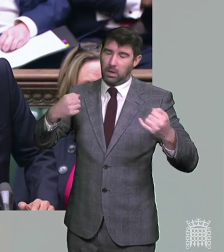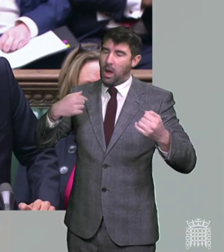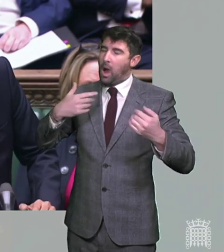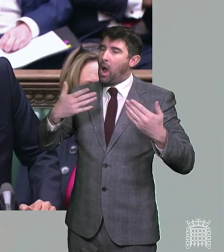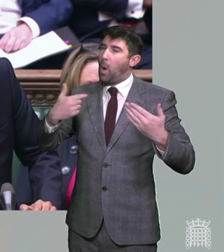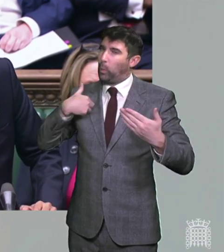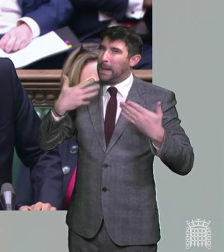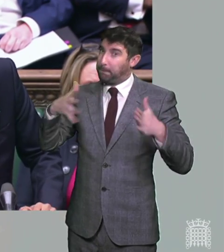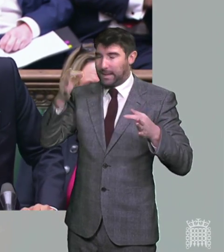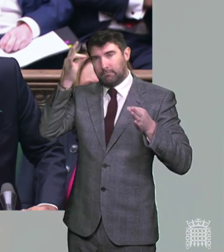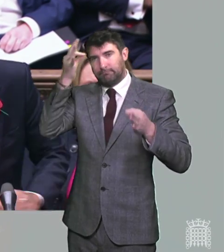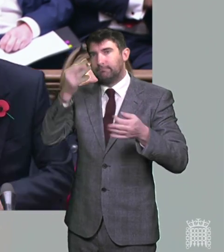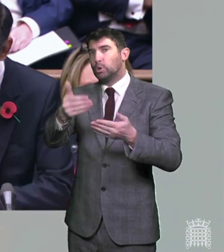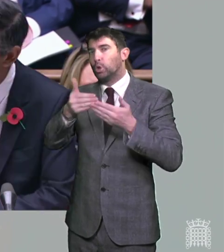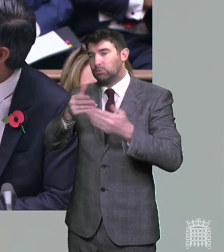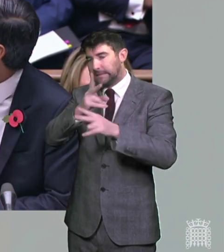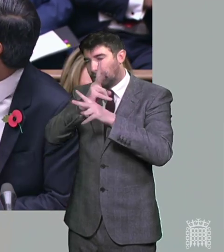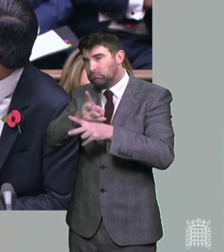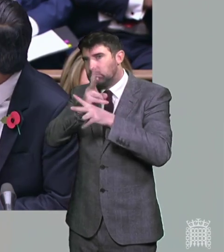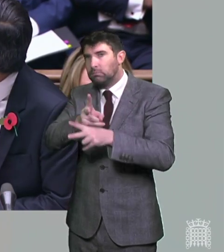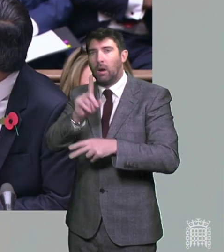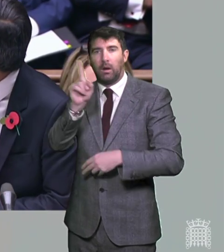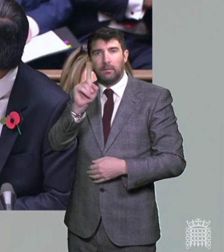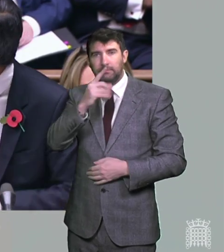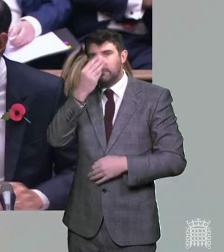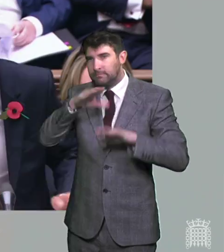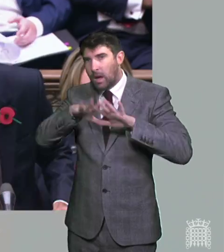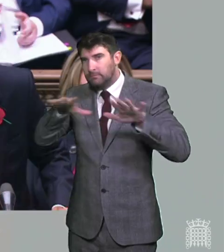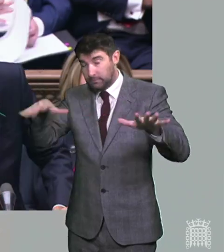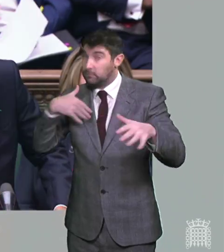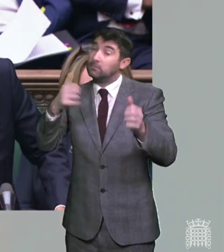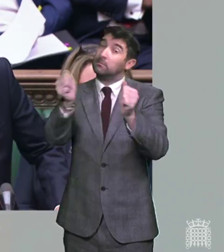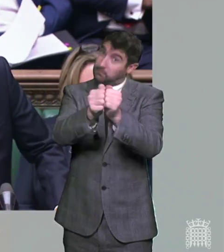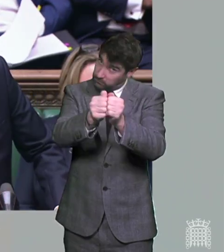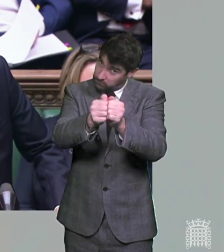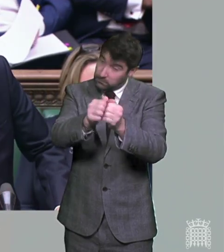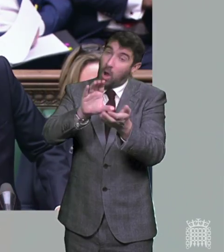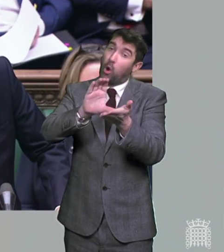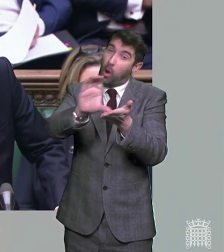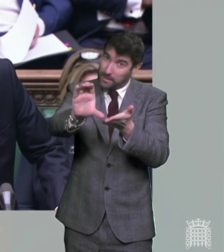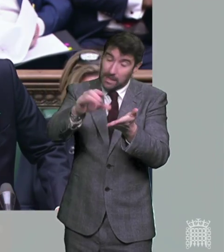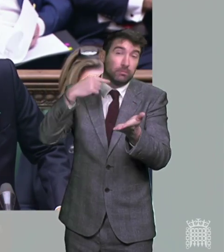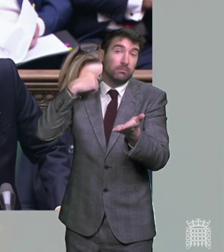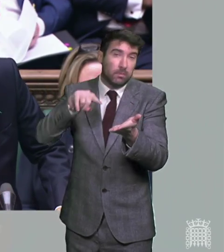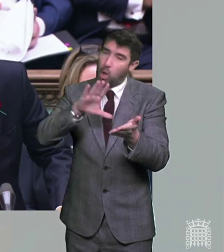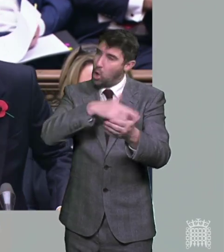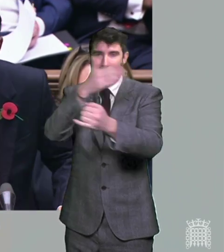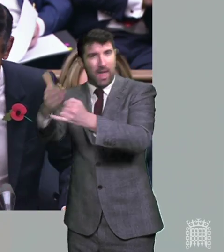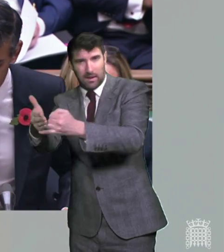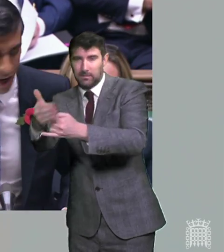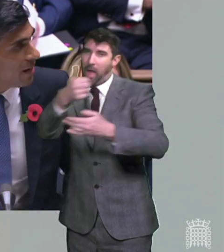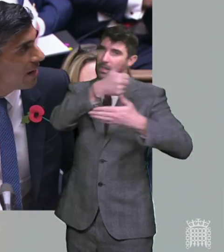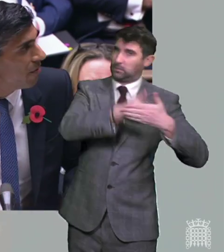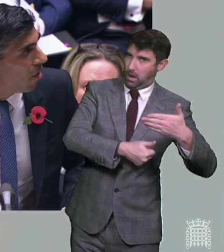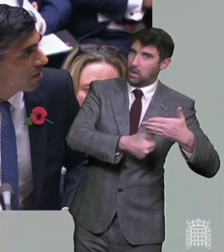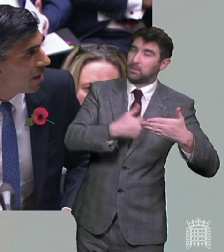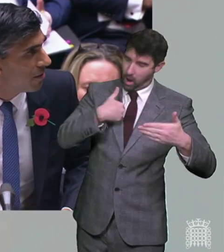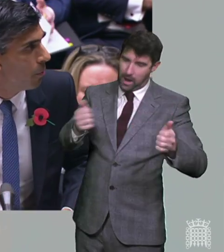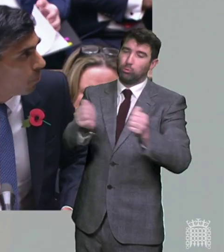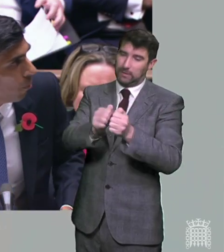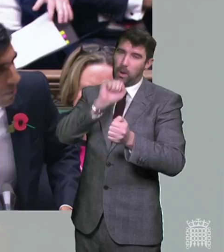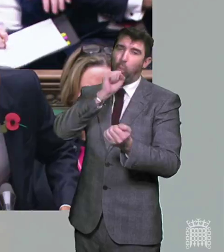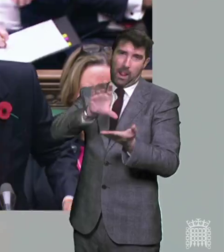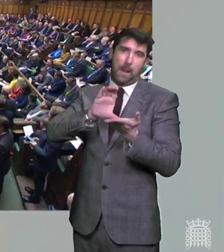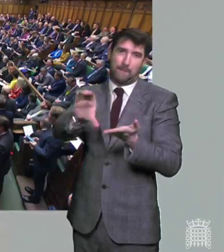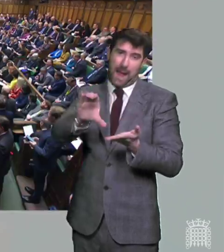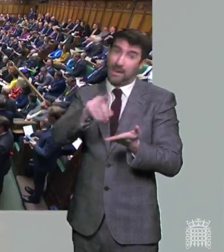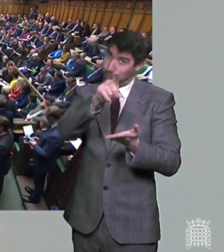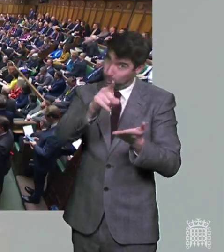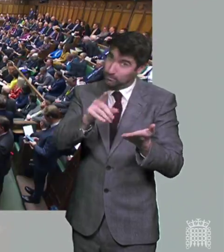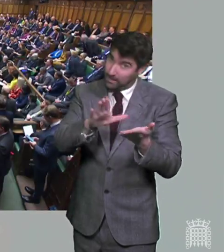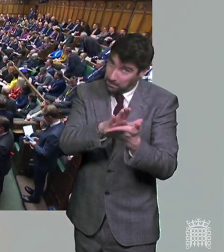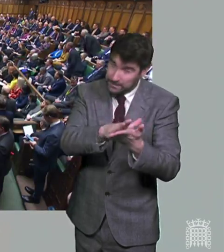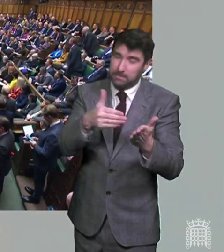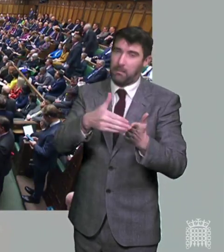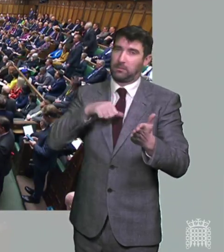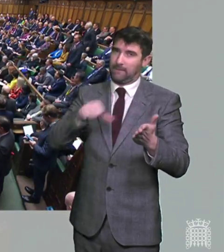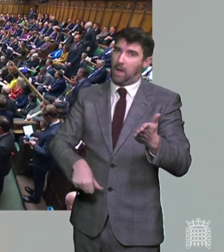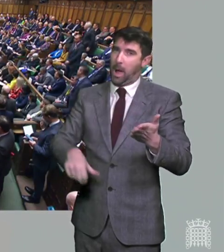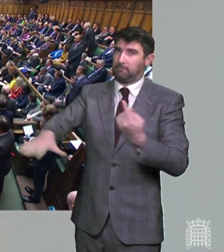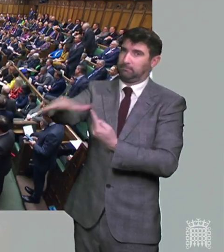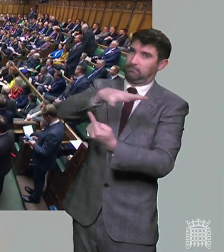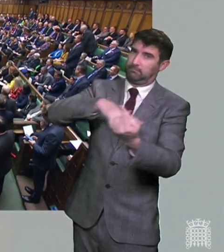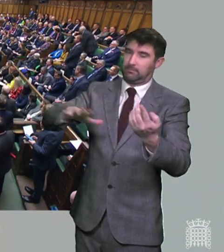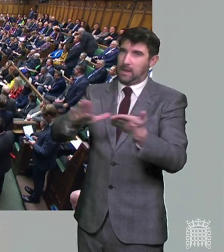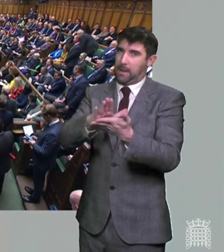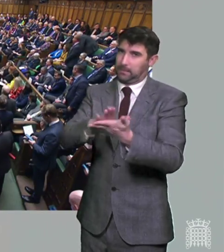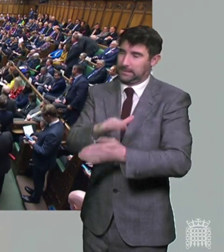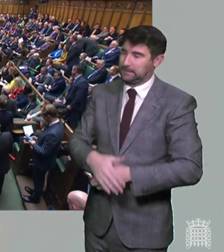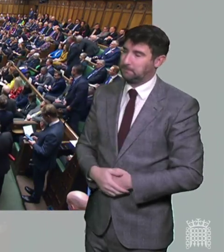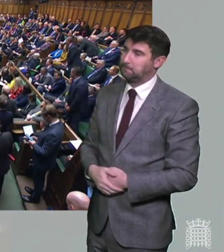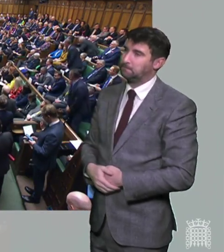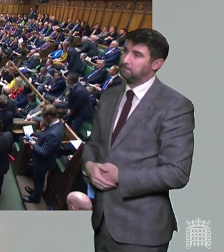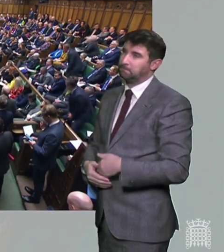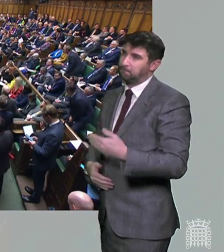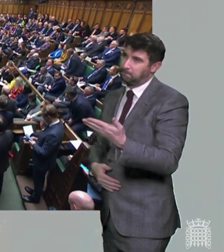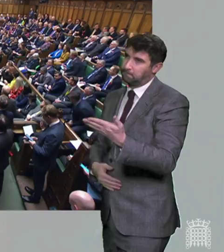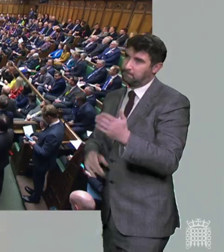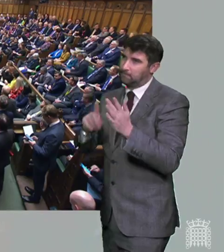I can tell him that we have confirmed that we will now pay compensation from the outset of planned culling, rather than at the end—something that I know he and the farming sector will warmly welcome.